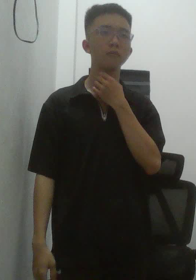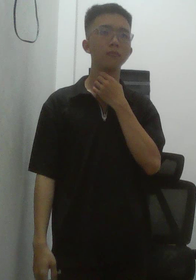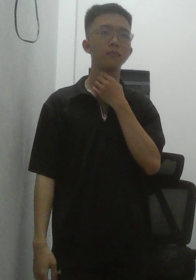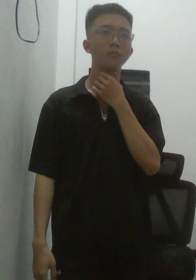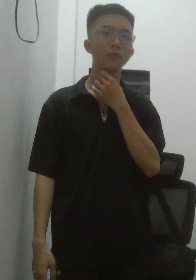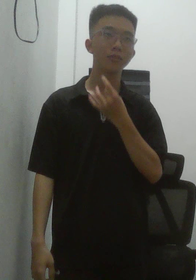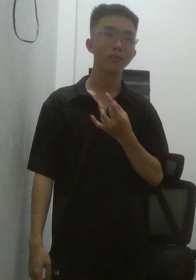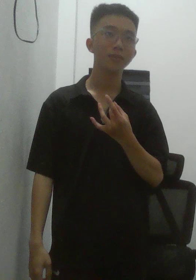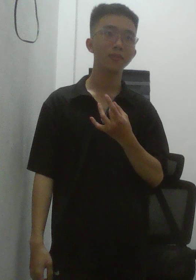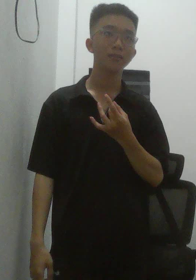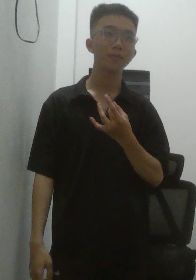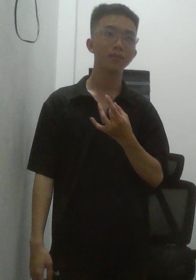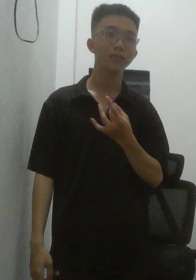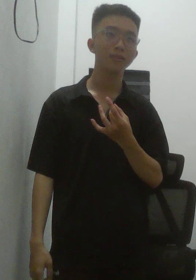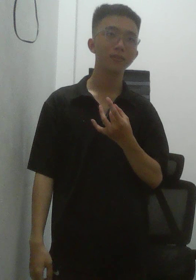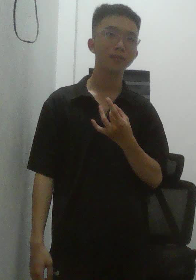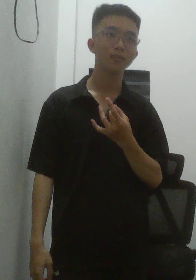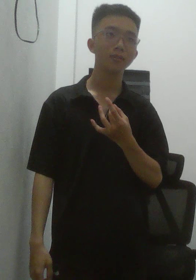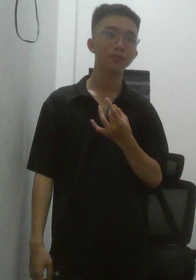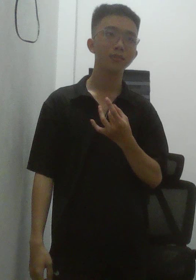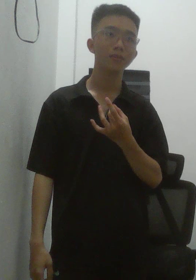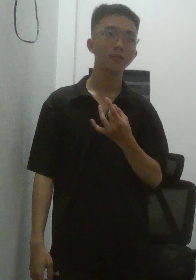thich